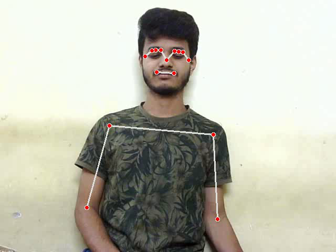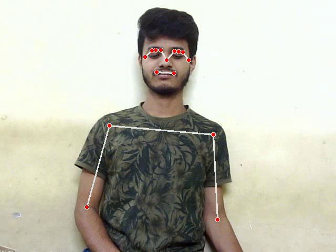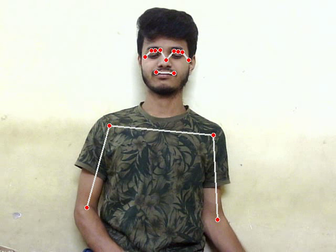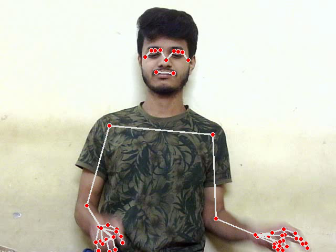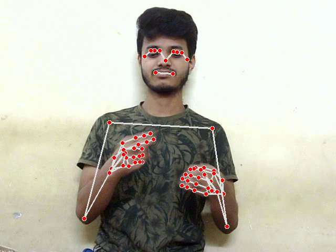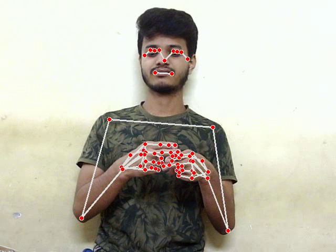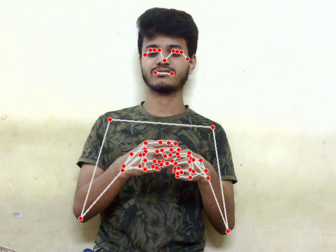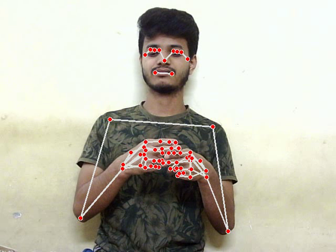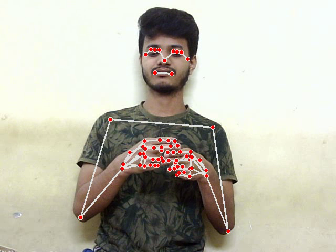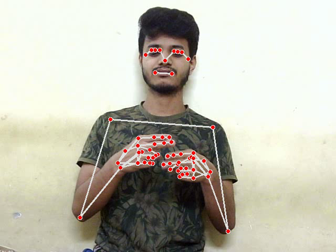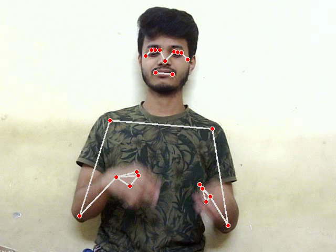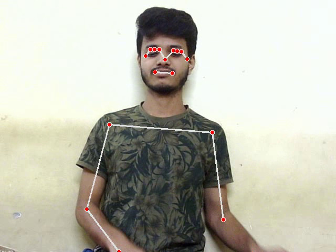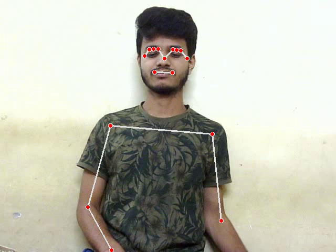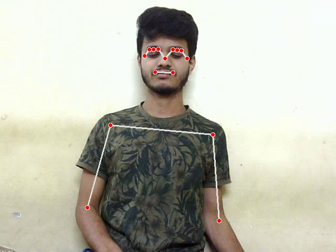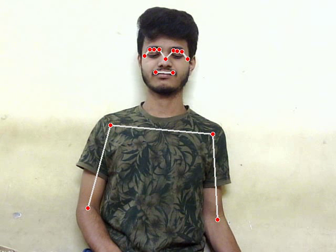name